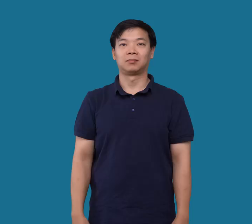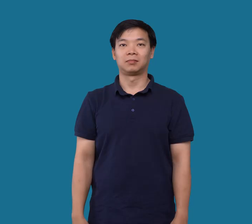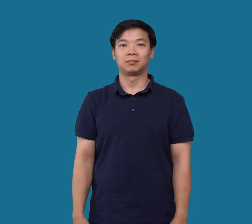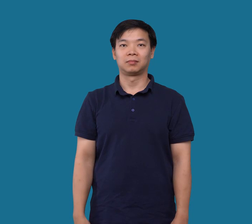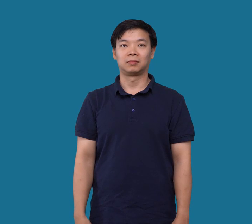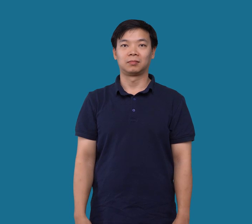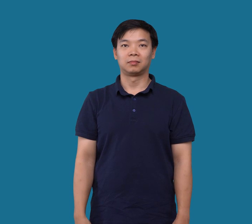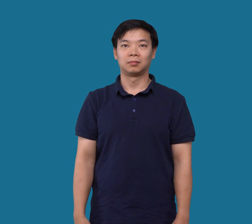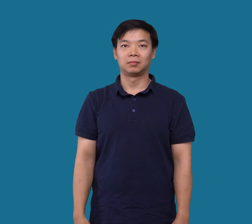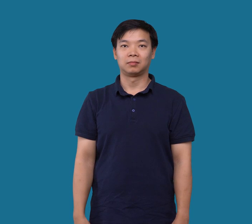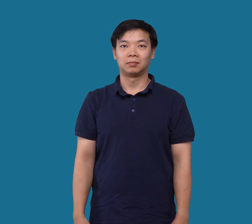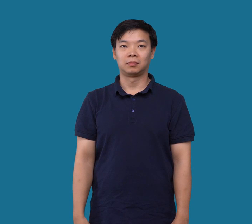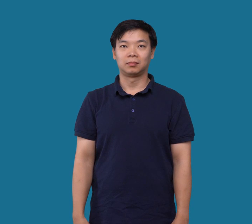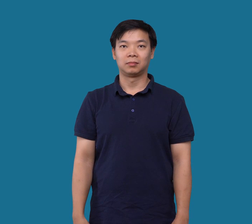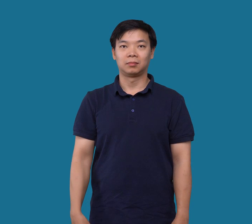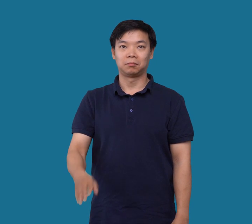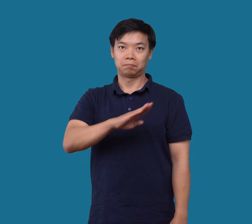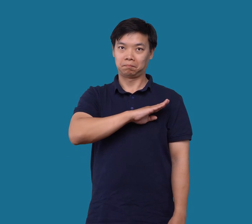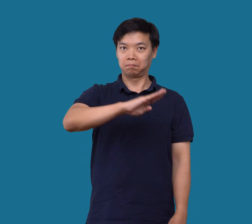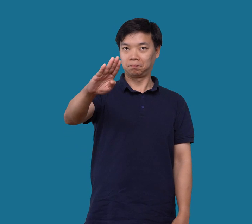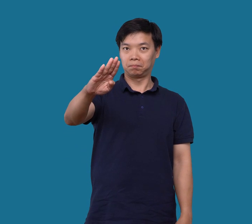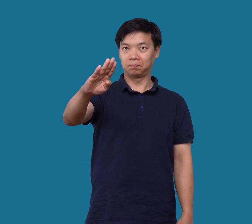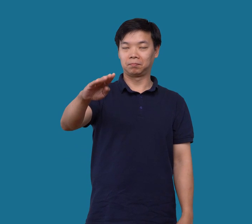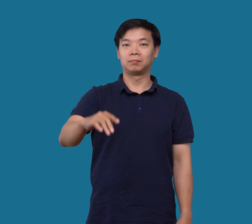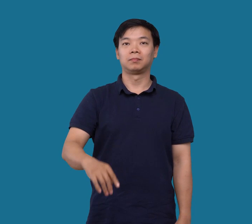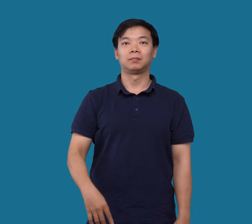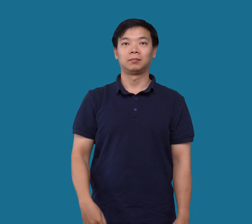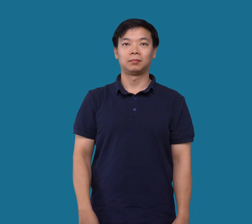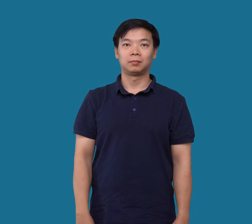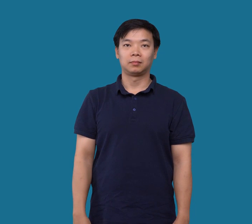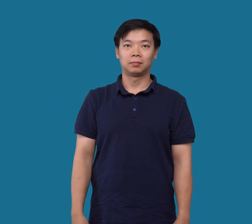gan dạ